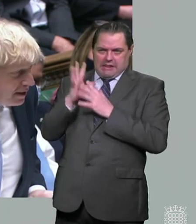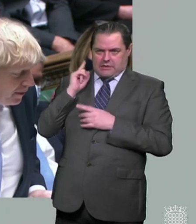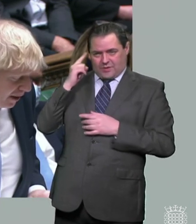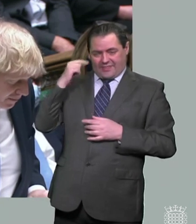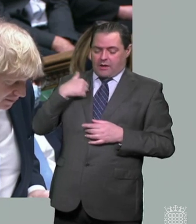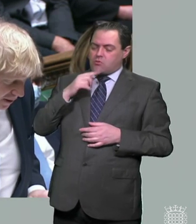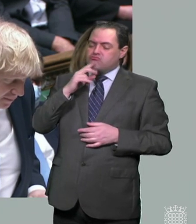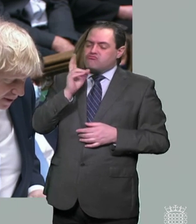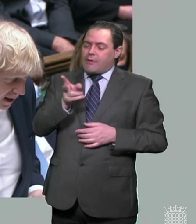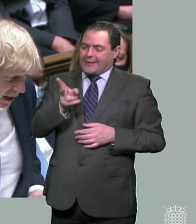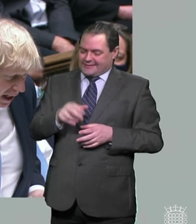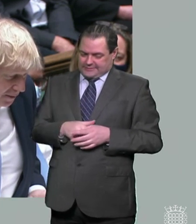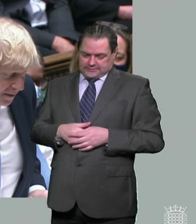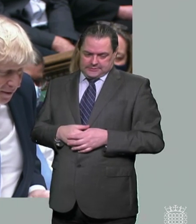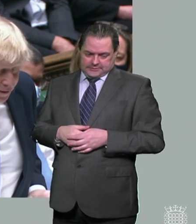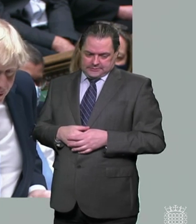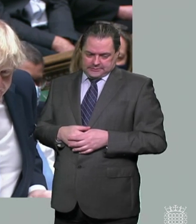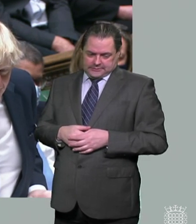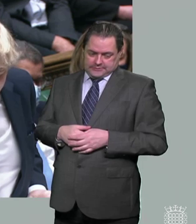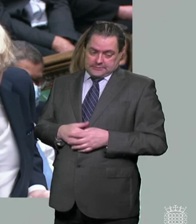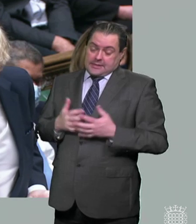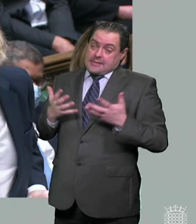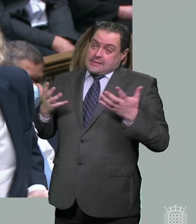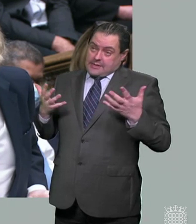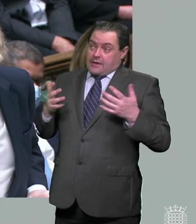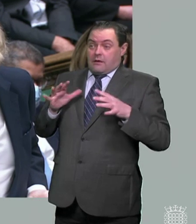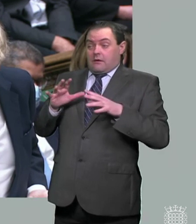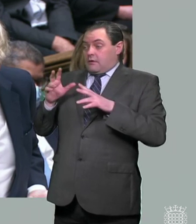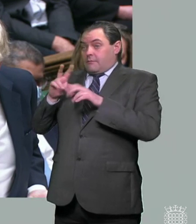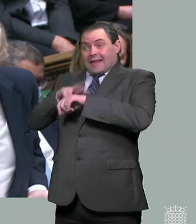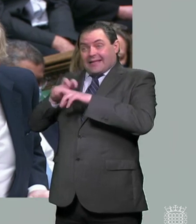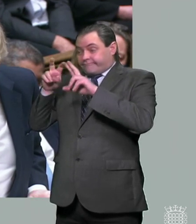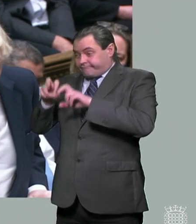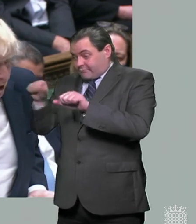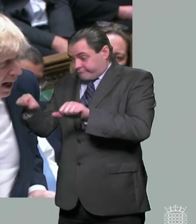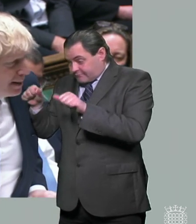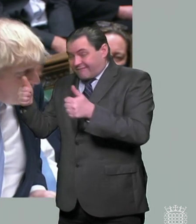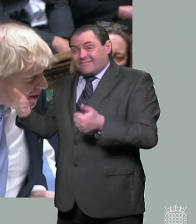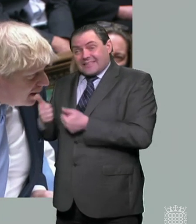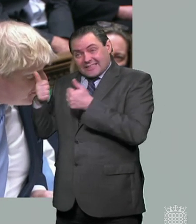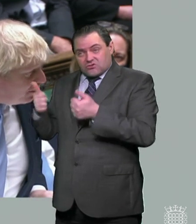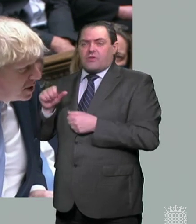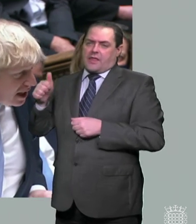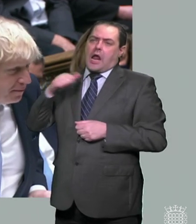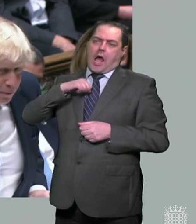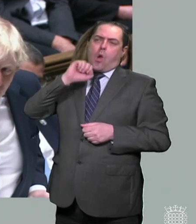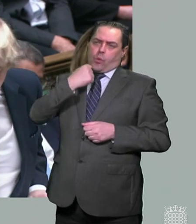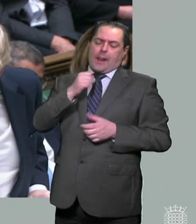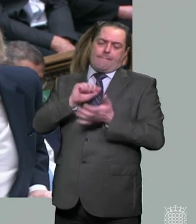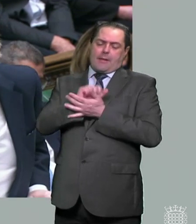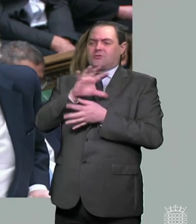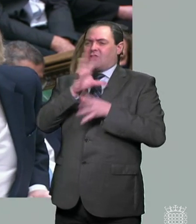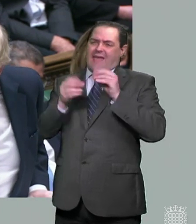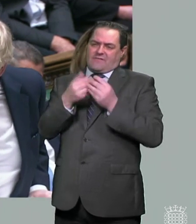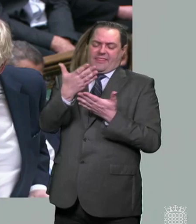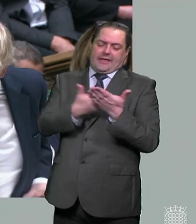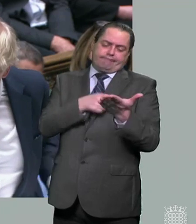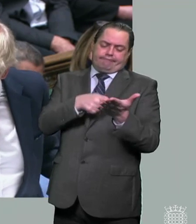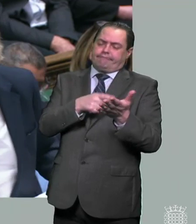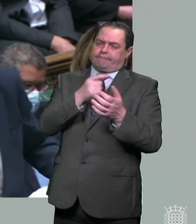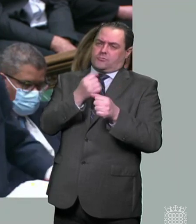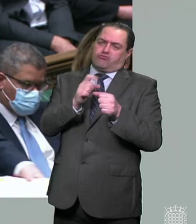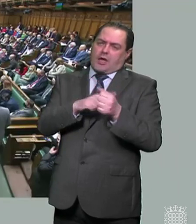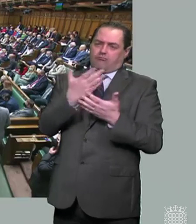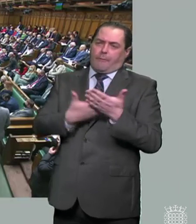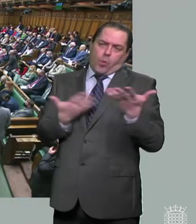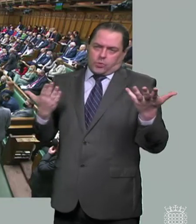I will repeat for the benefit of the House that as soon as all the inquiries are concluded I will immediately publish in full whatever Sue Gray gives me.